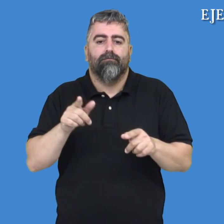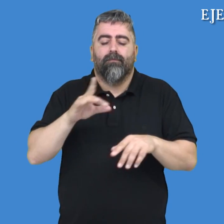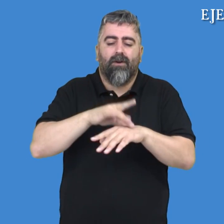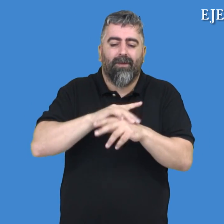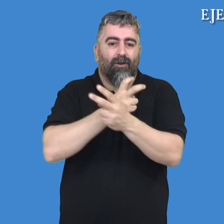enfermo